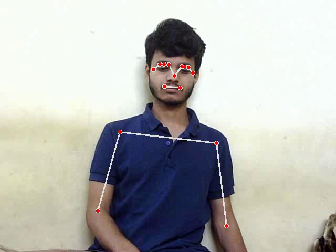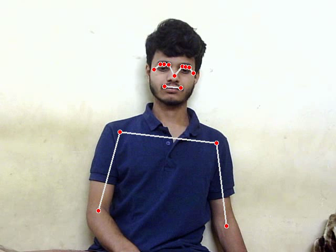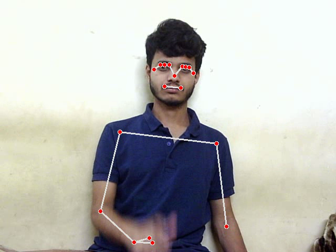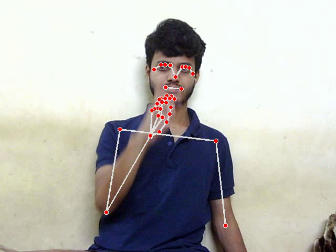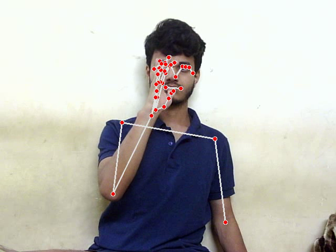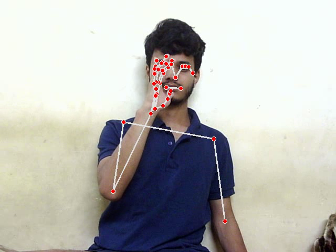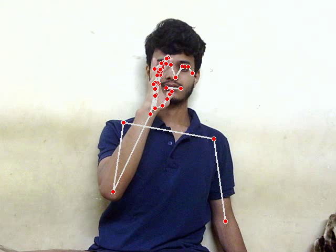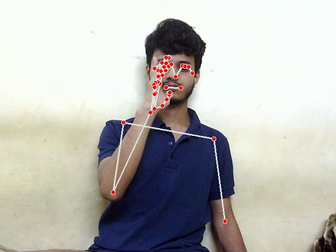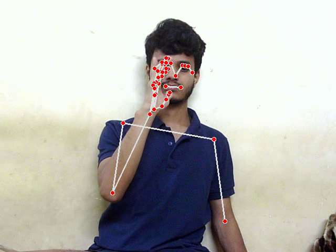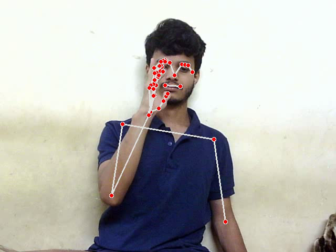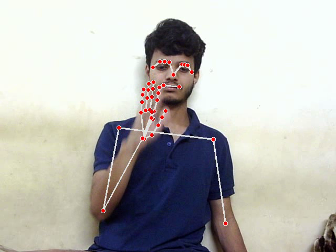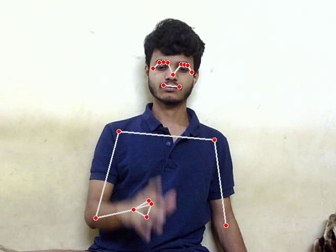mother